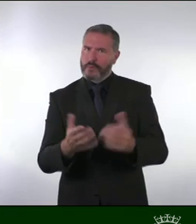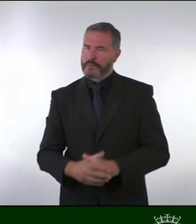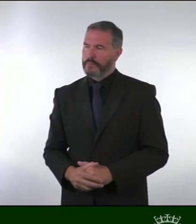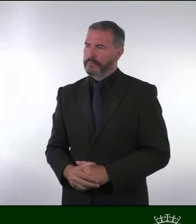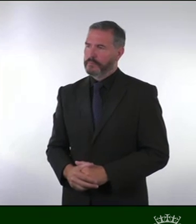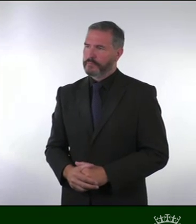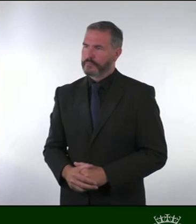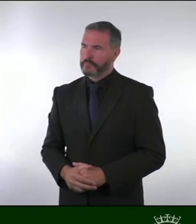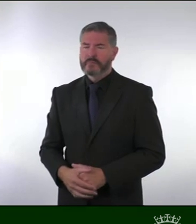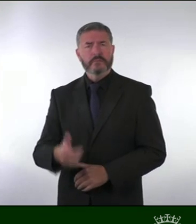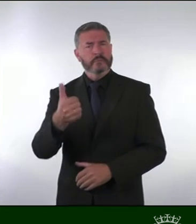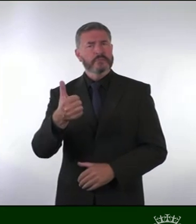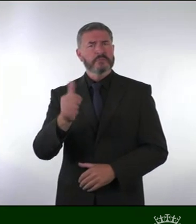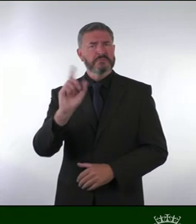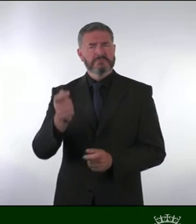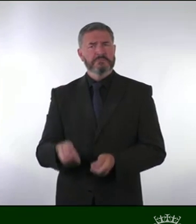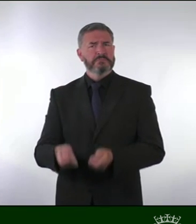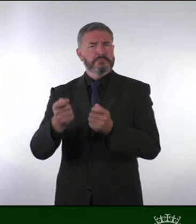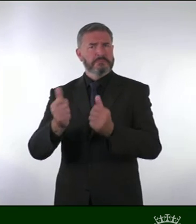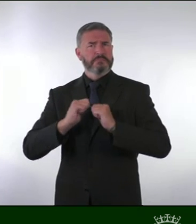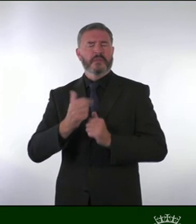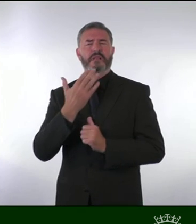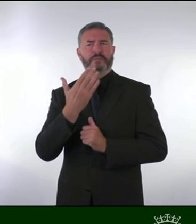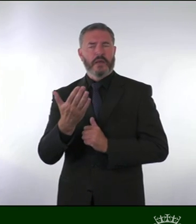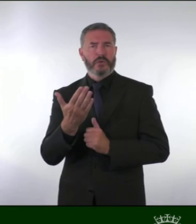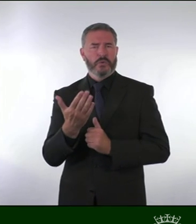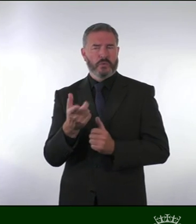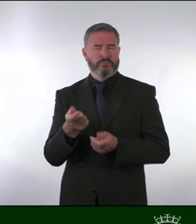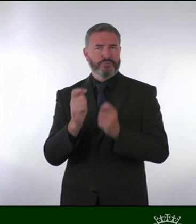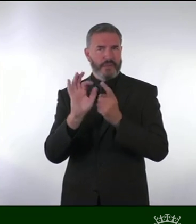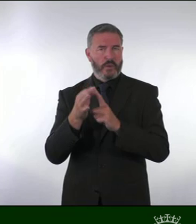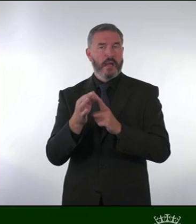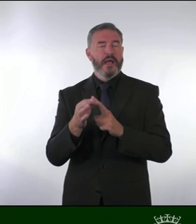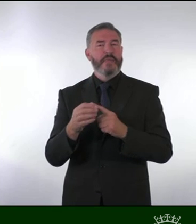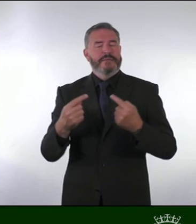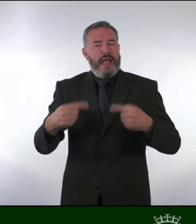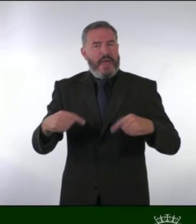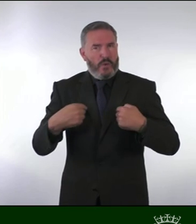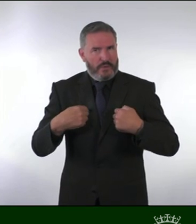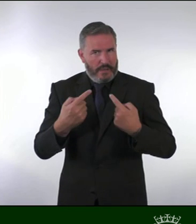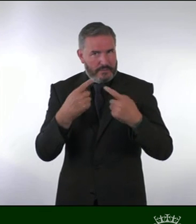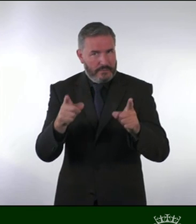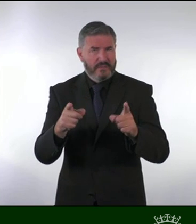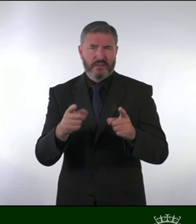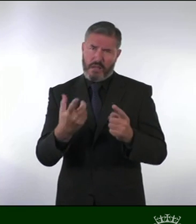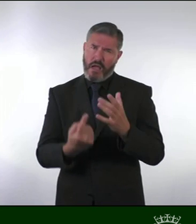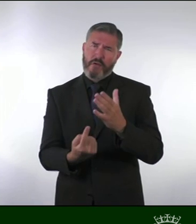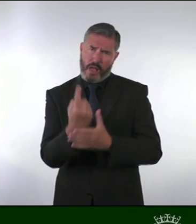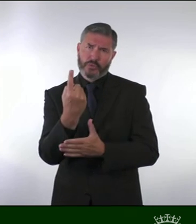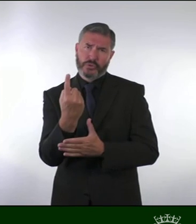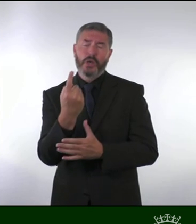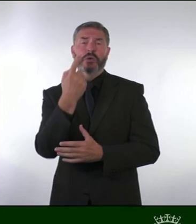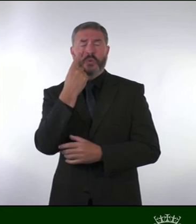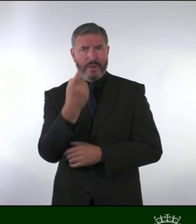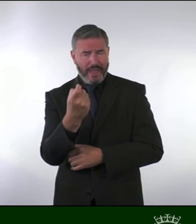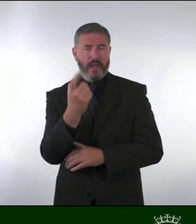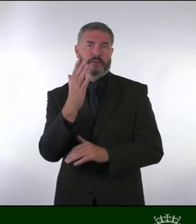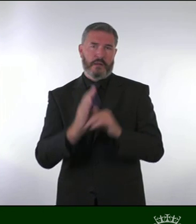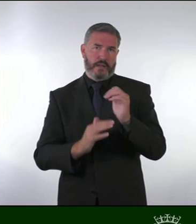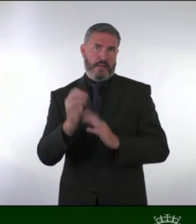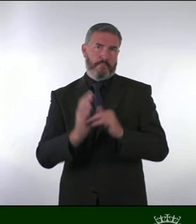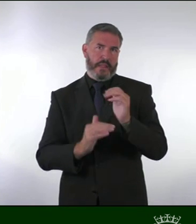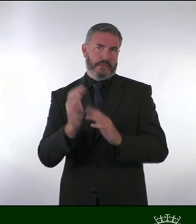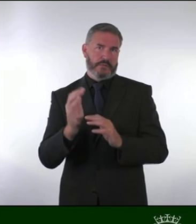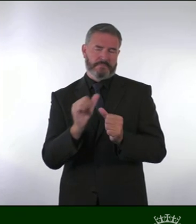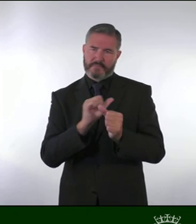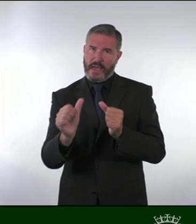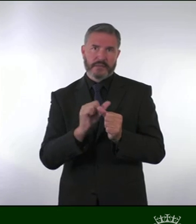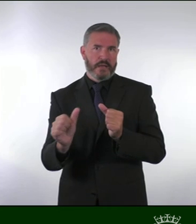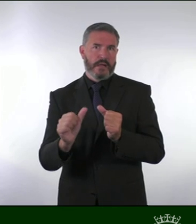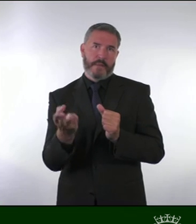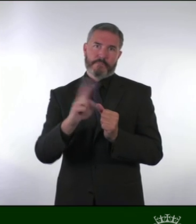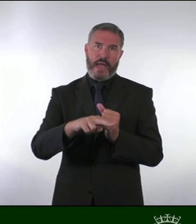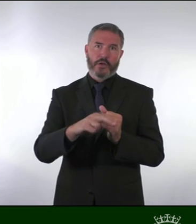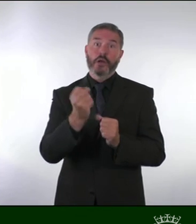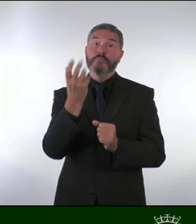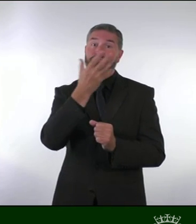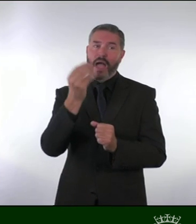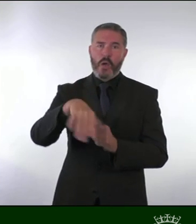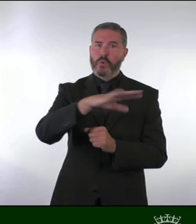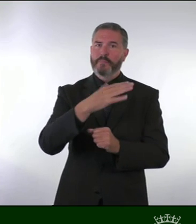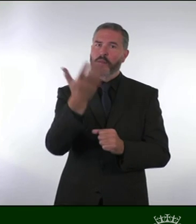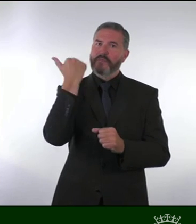Of course, and I thank my honourable Friend very much for his question because it allows me to point out that there is massive opportunity to build back better on brownfield sites.